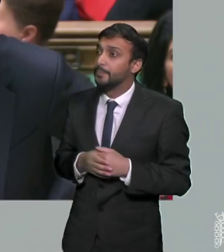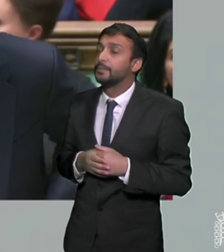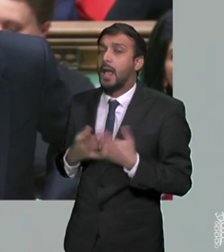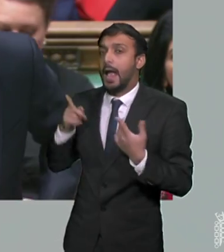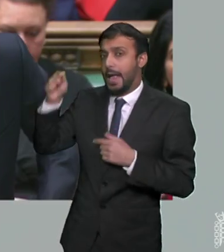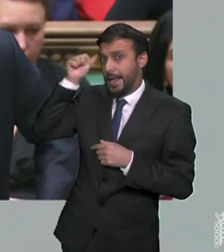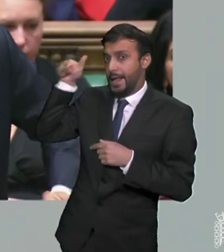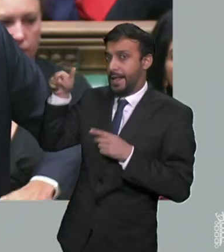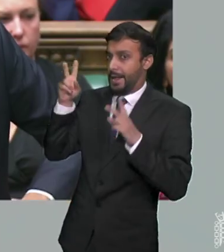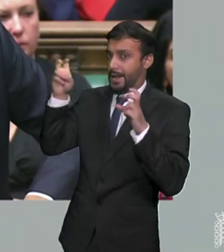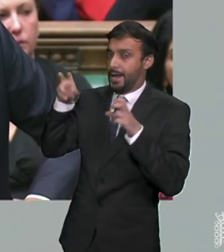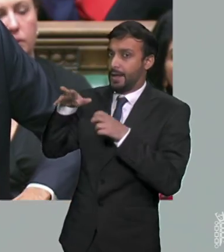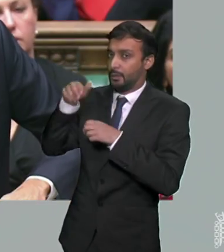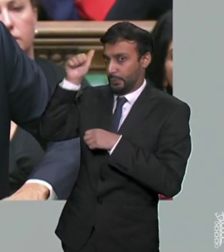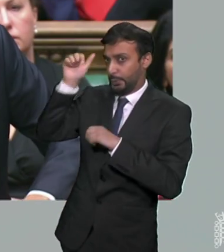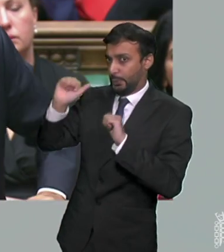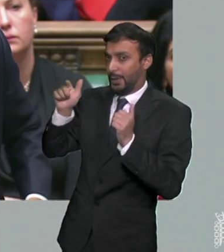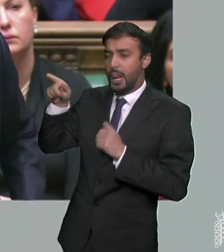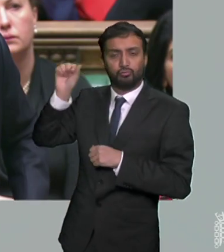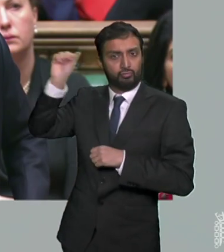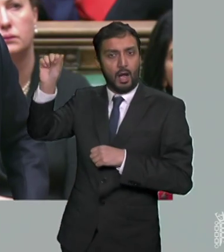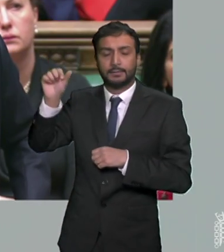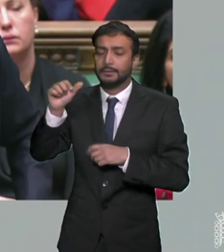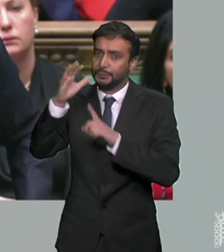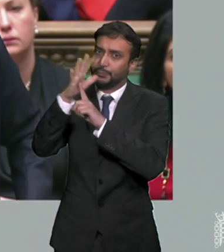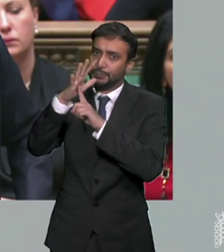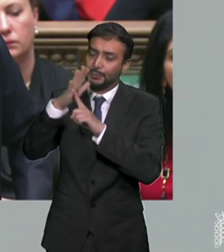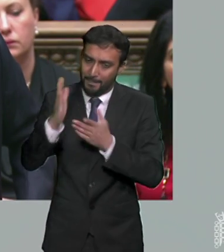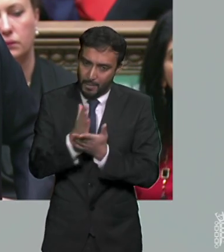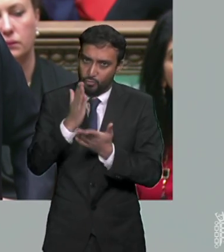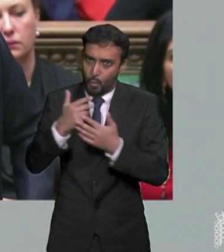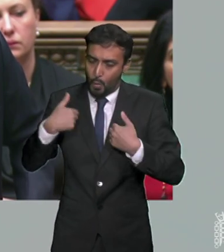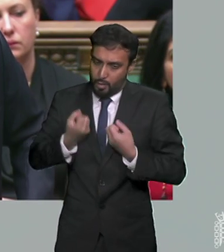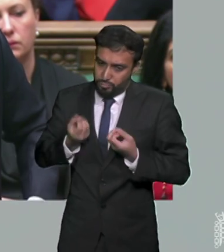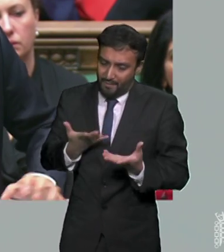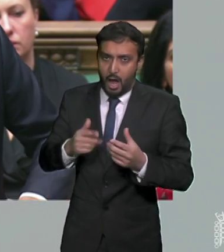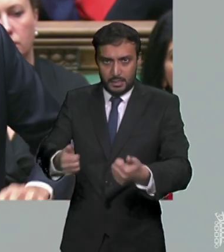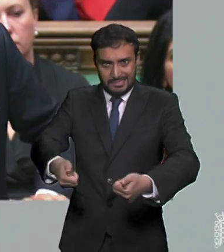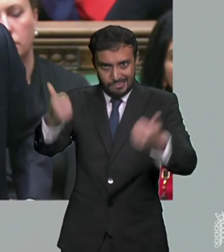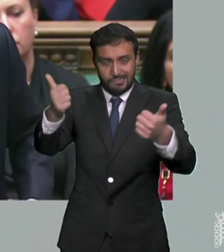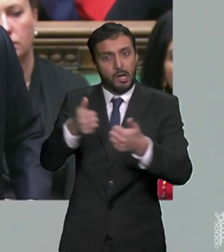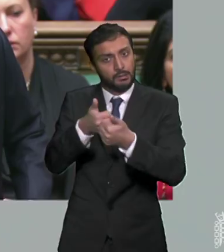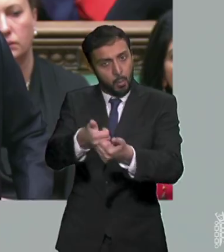He is right to highlight the importance of making sure that we provide good quality support for vulnerable children.